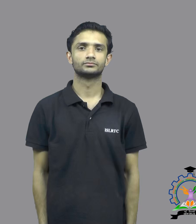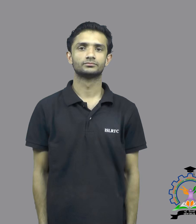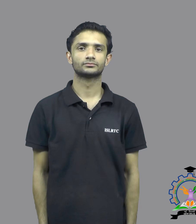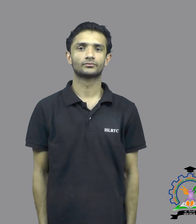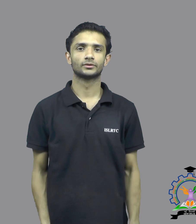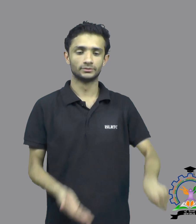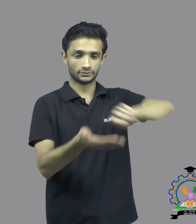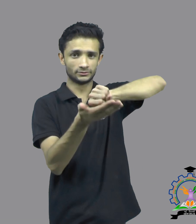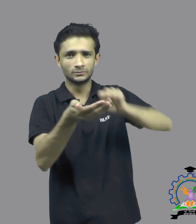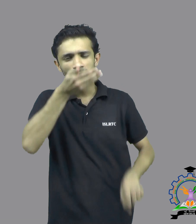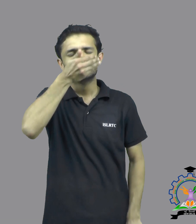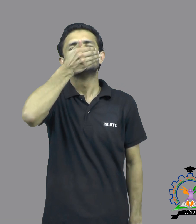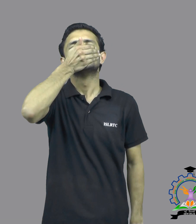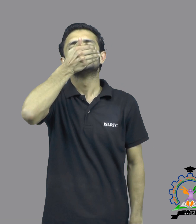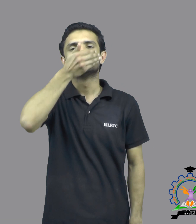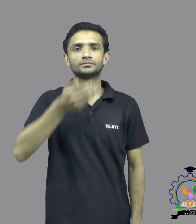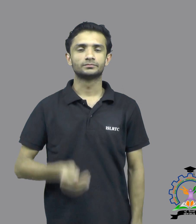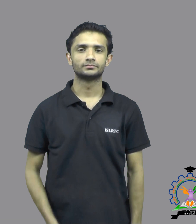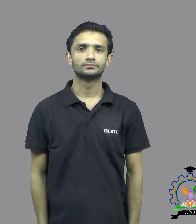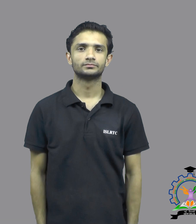Drug